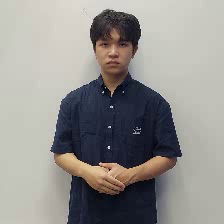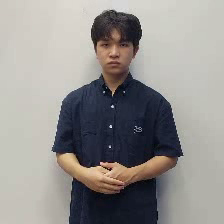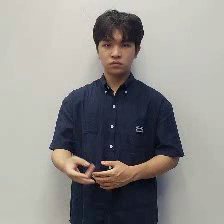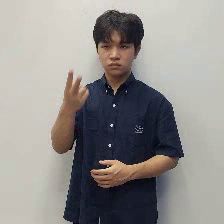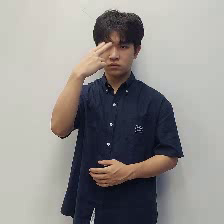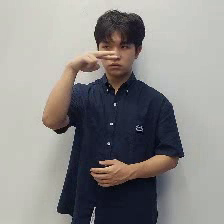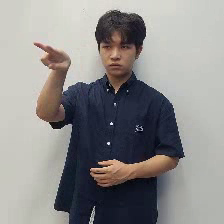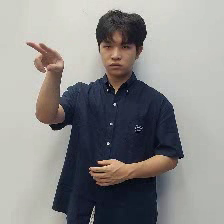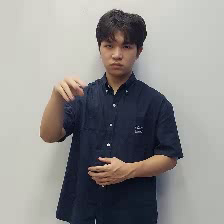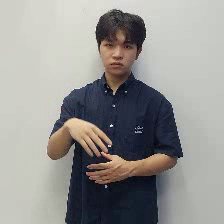Nhìn